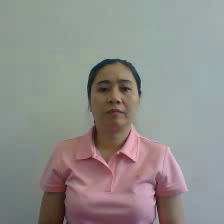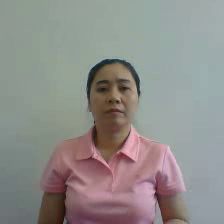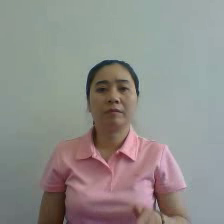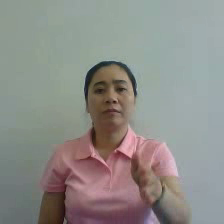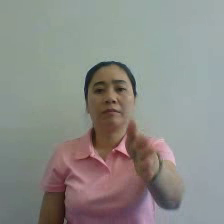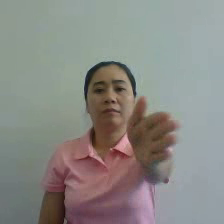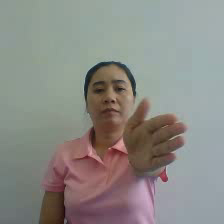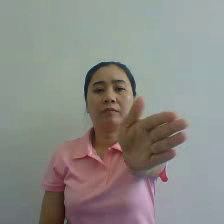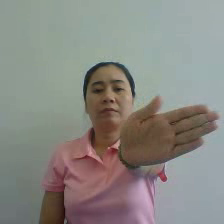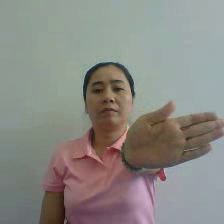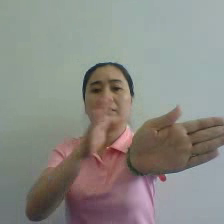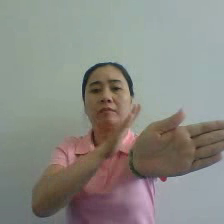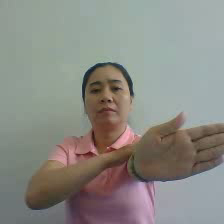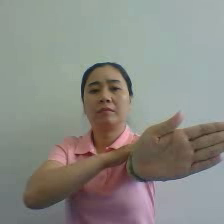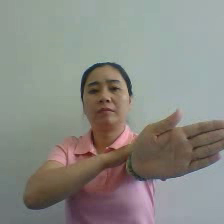Rẽ trái